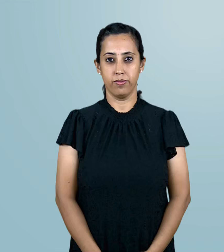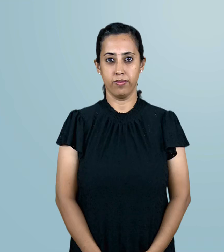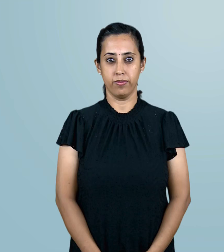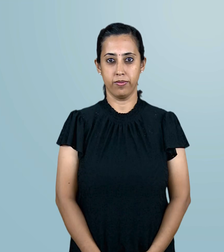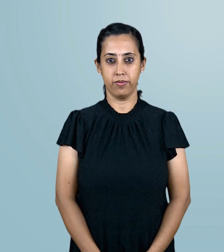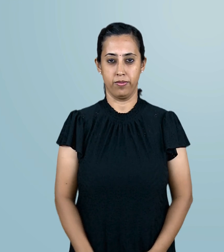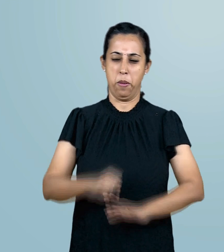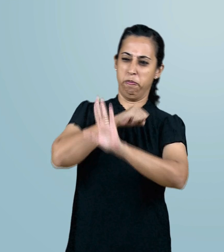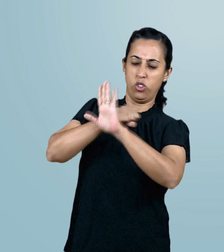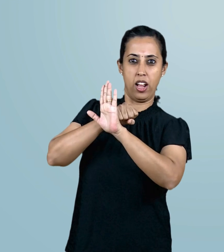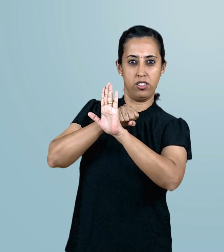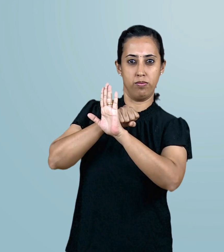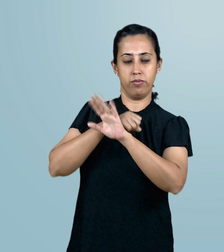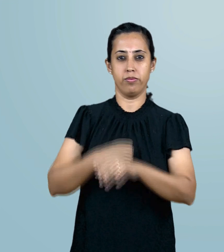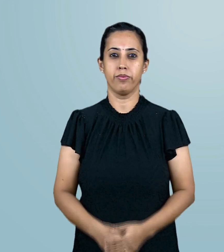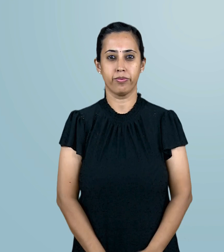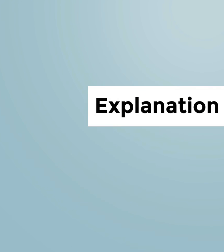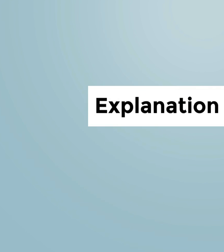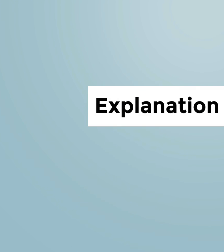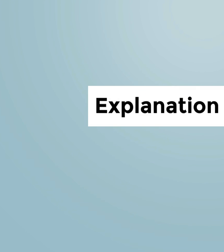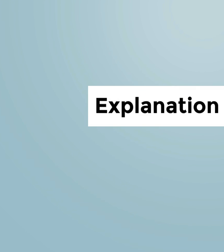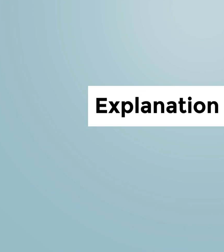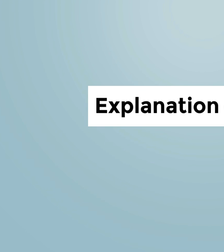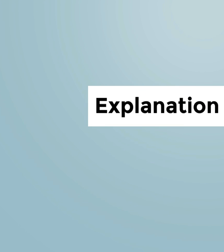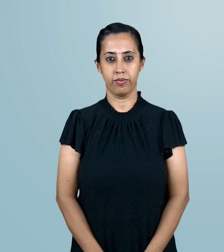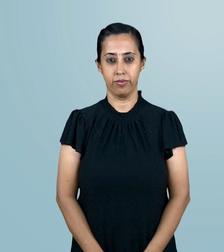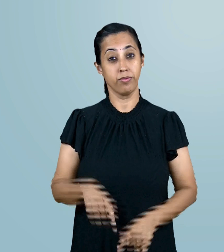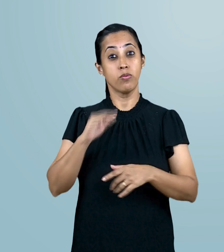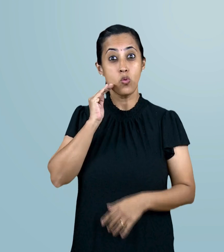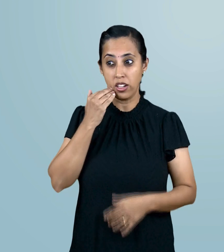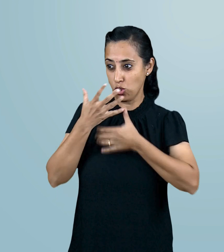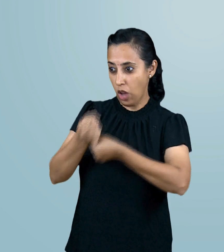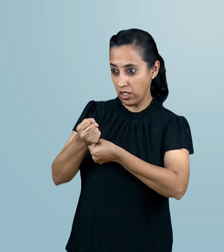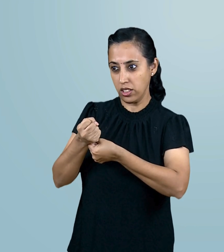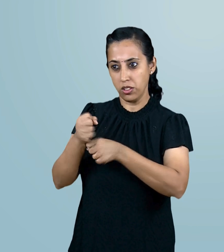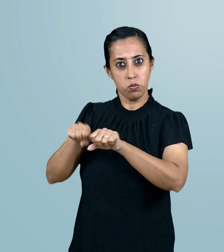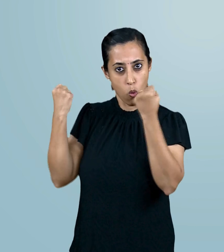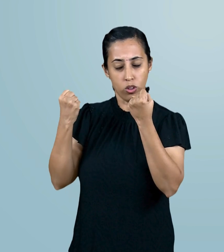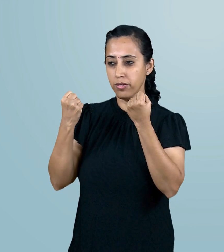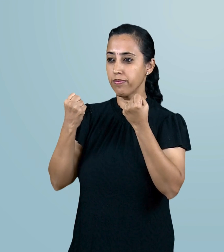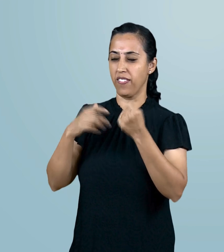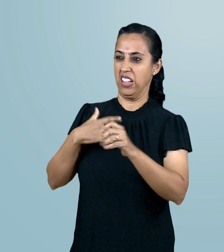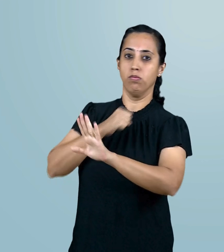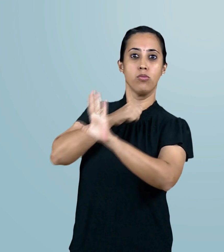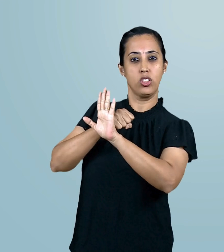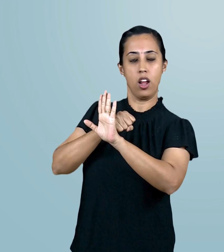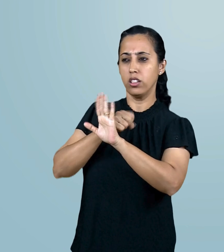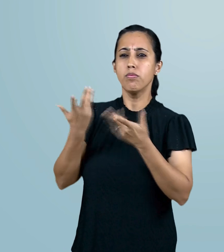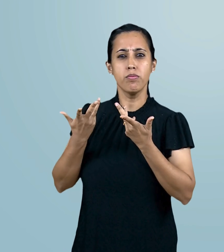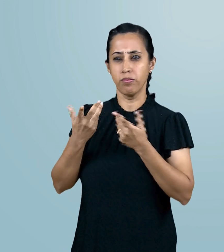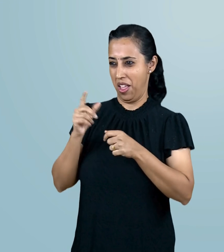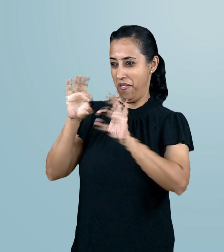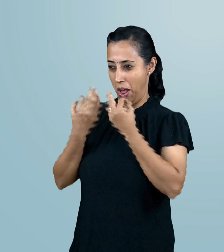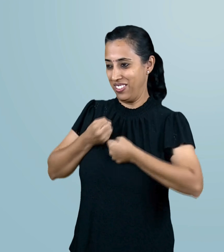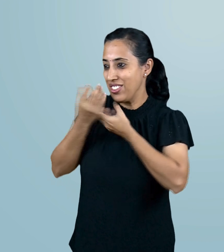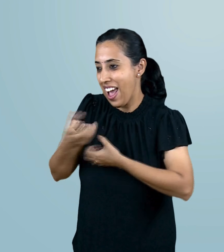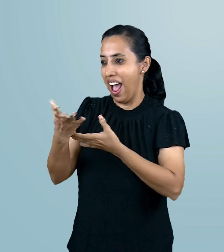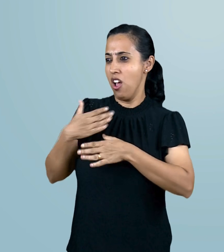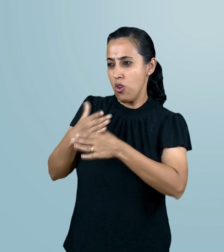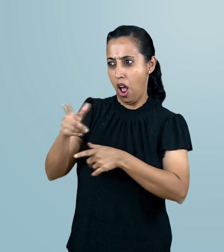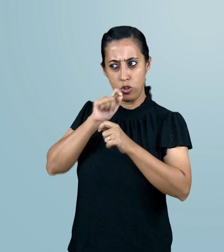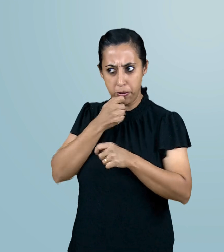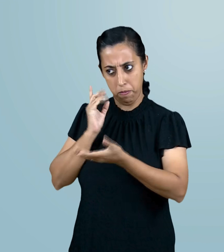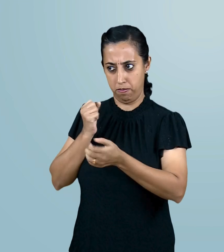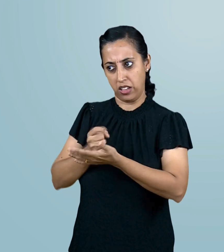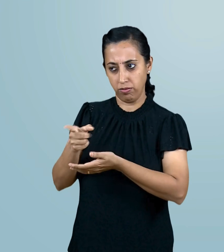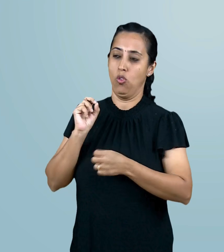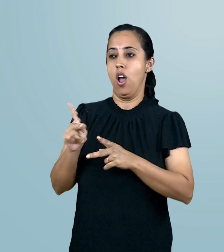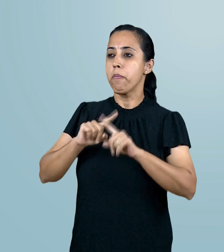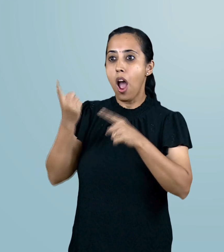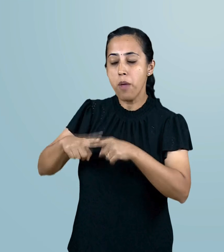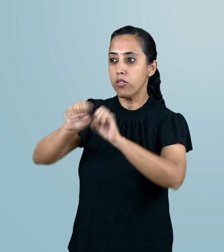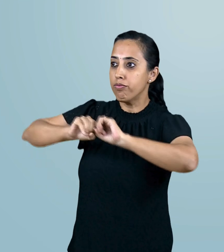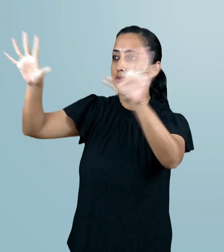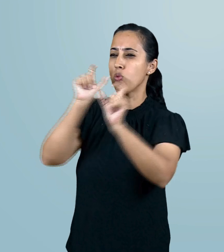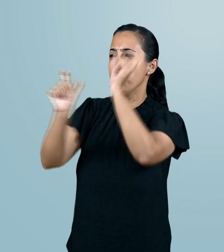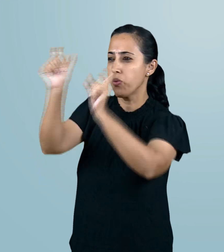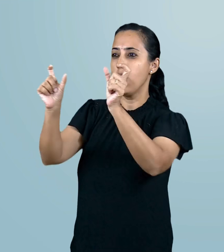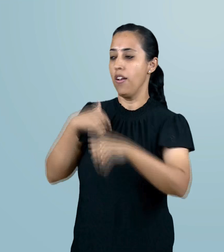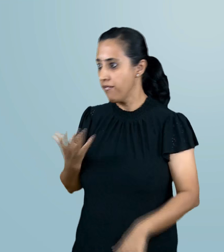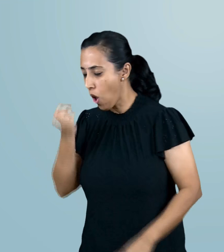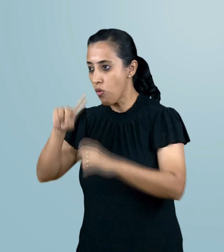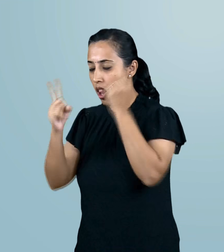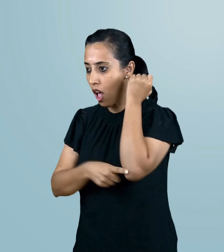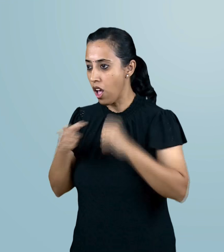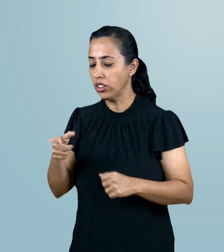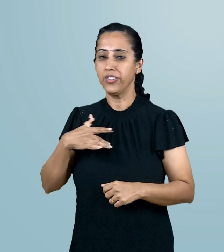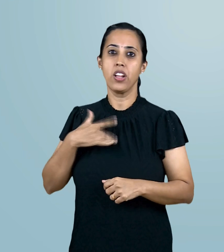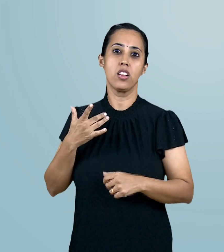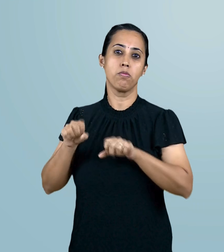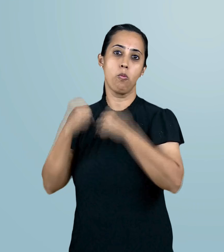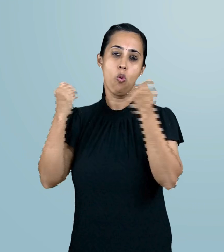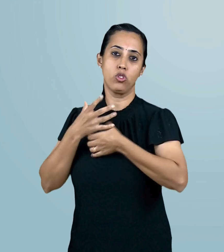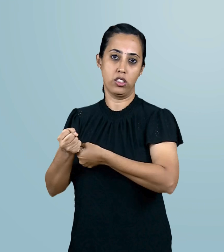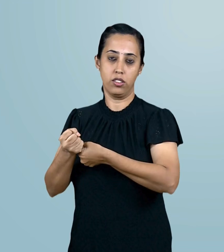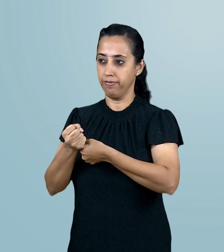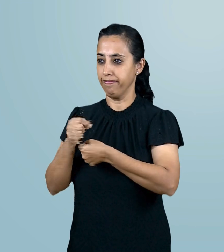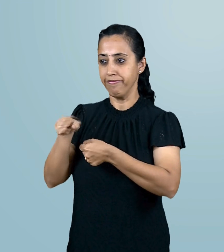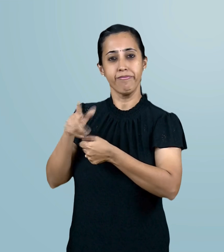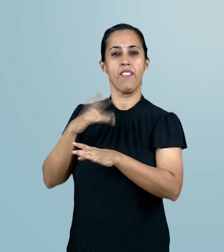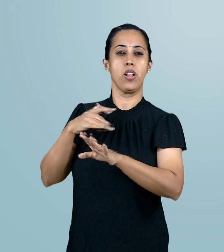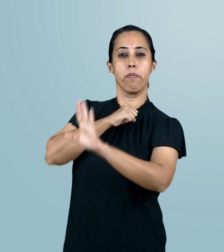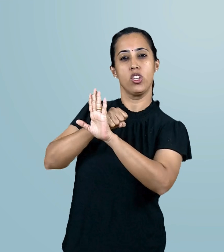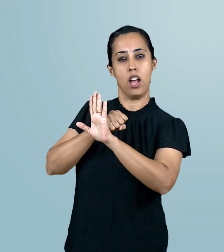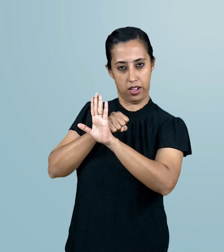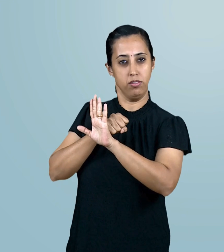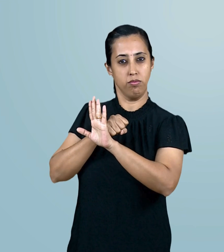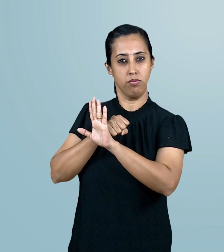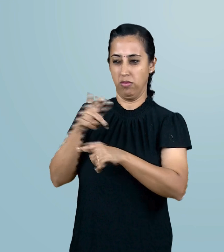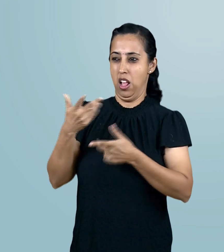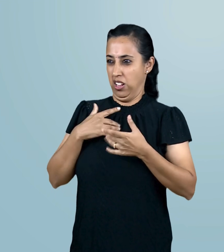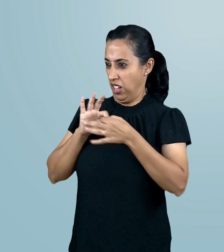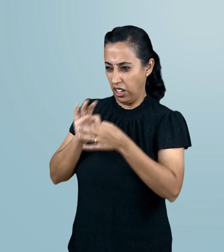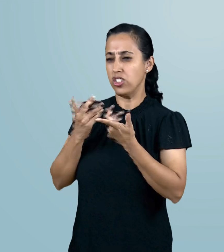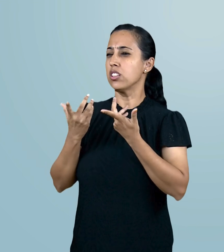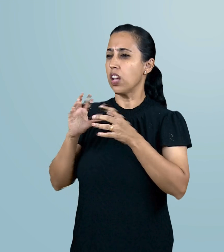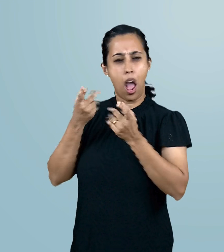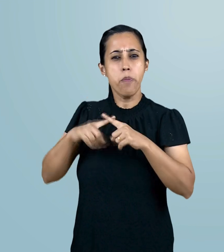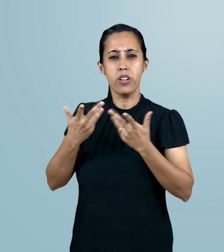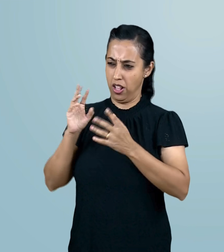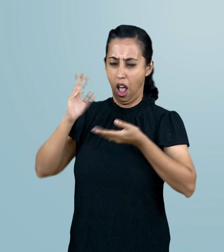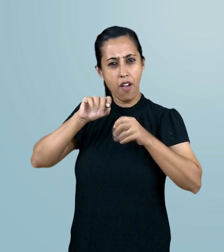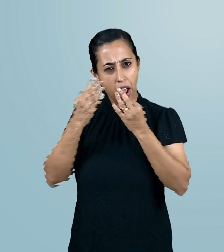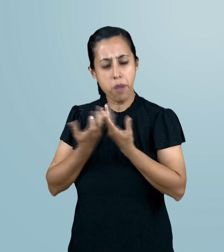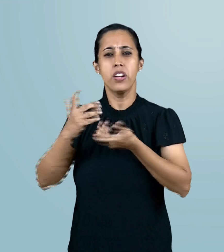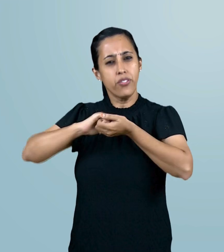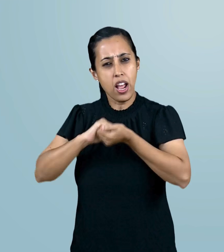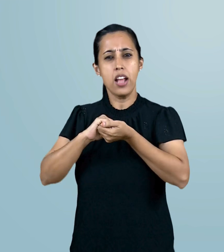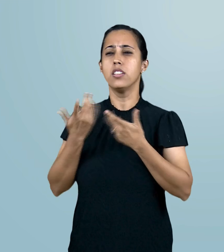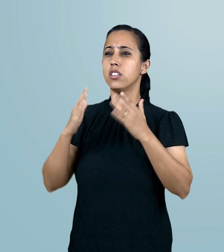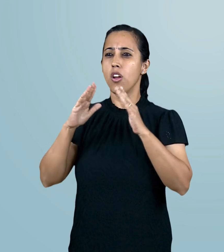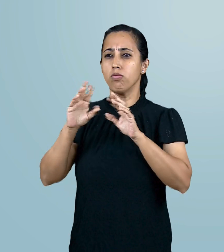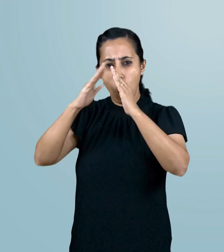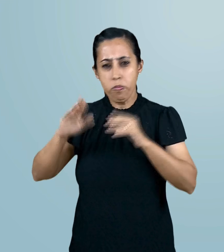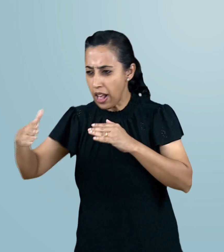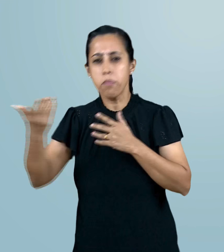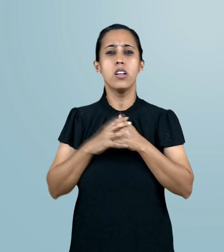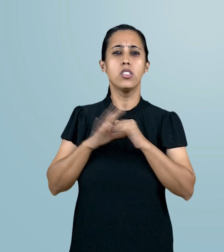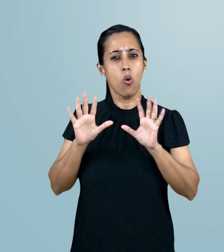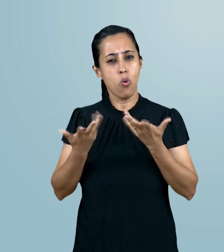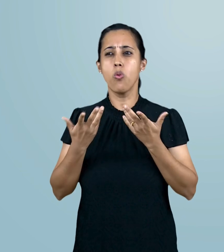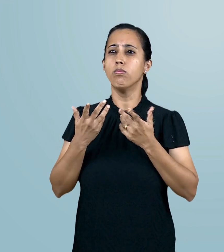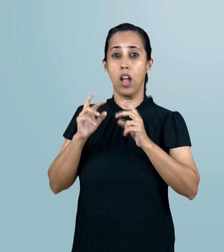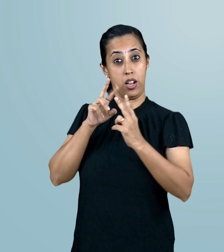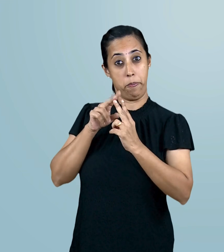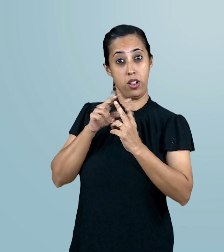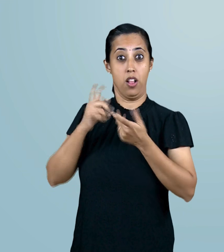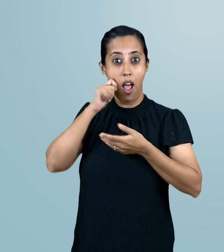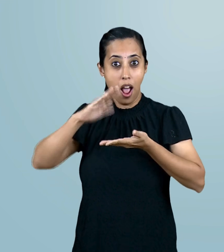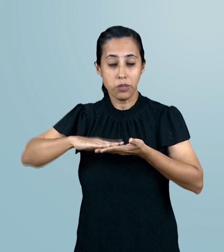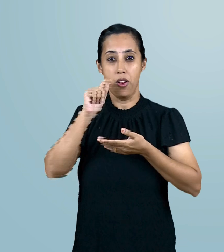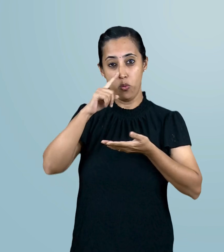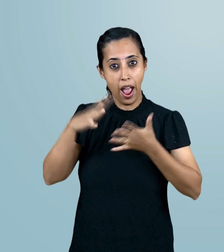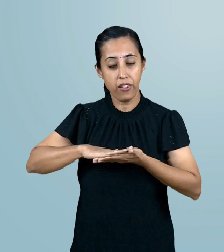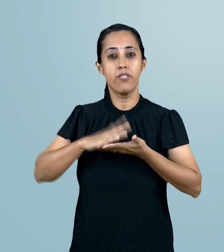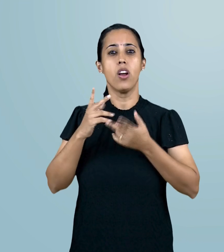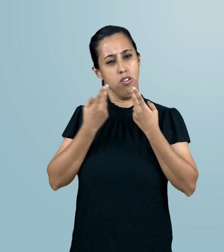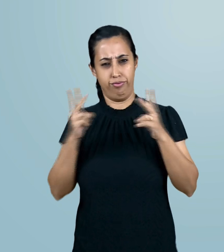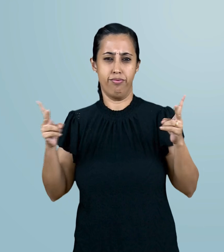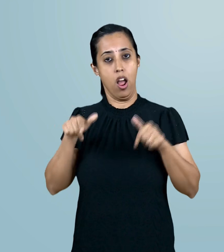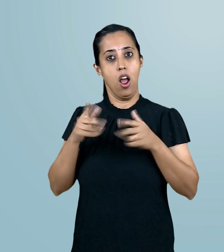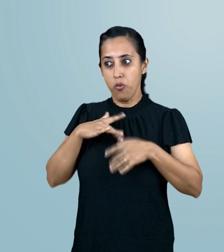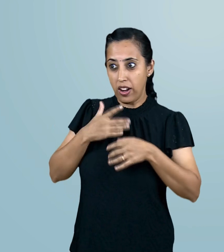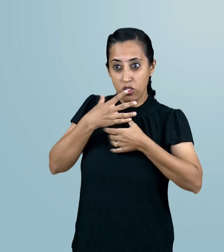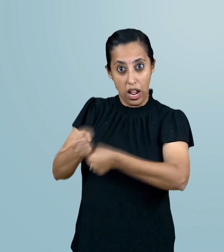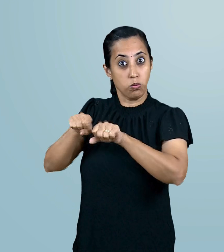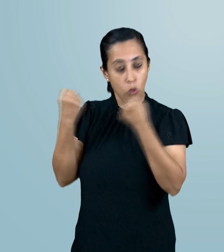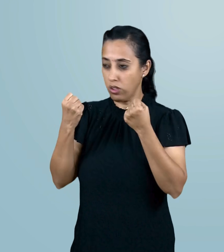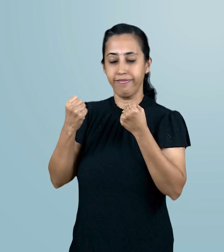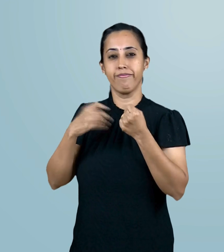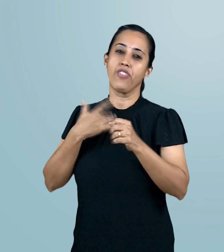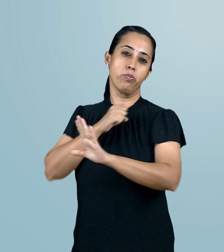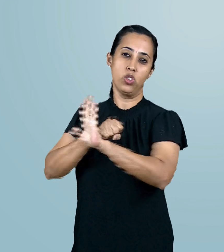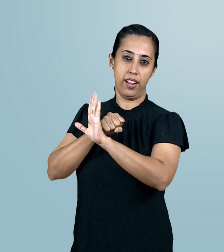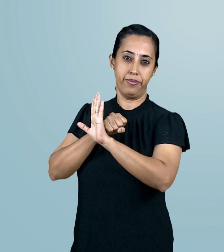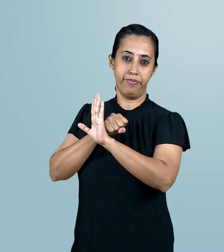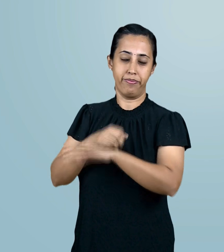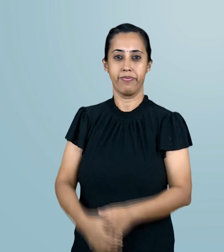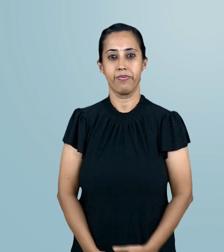Betrayed